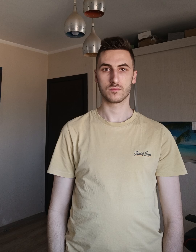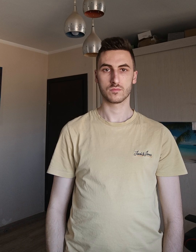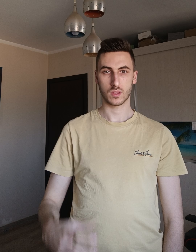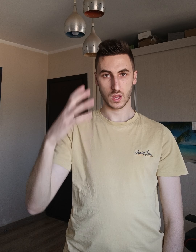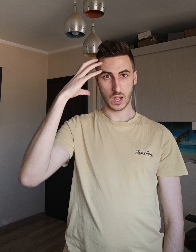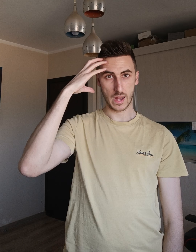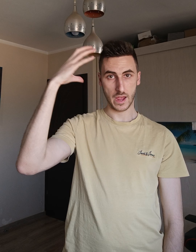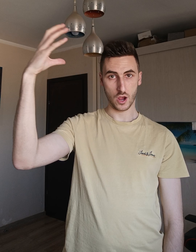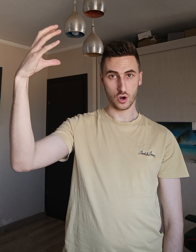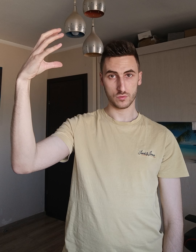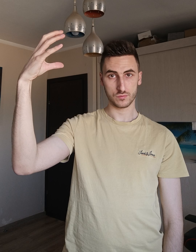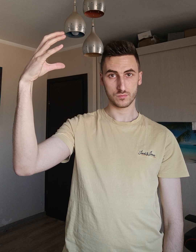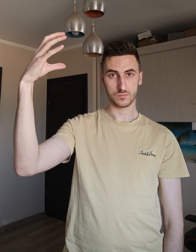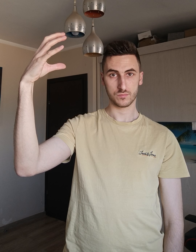לאהוב